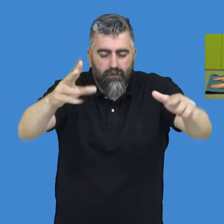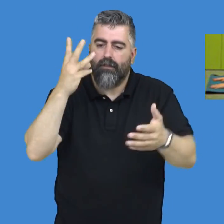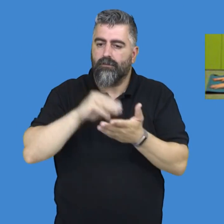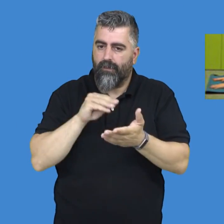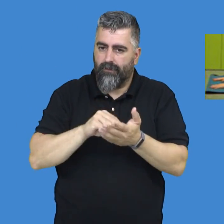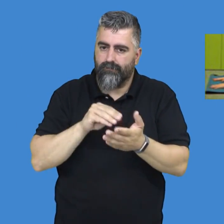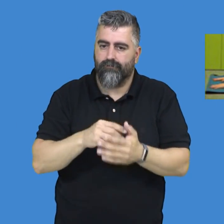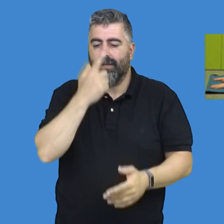vez